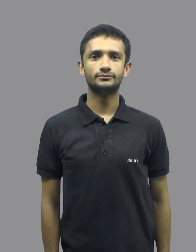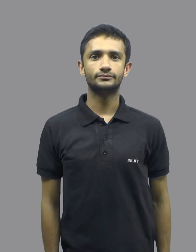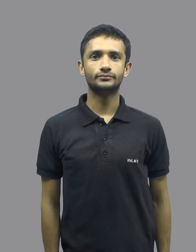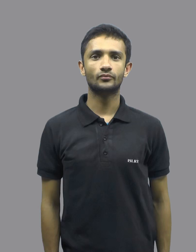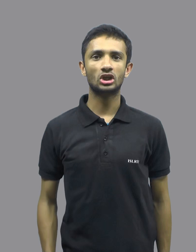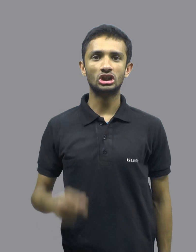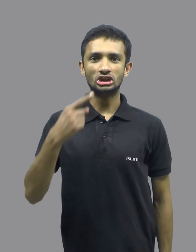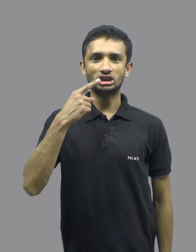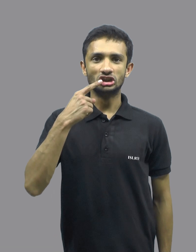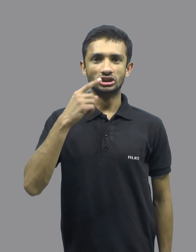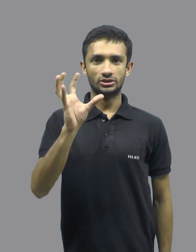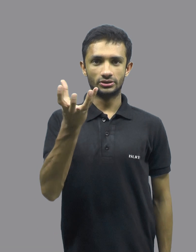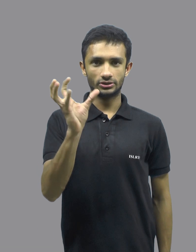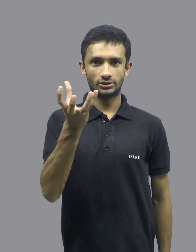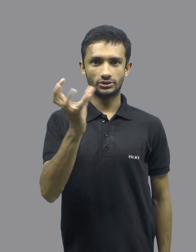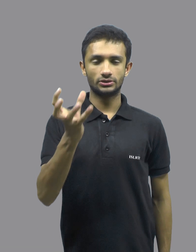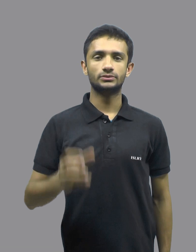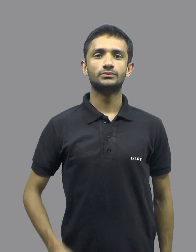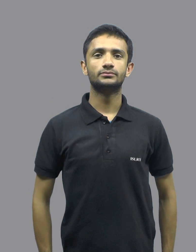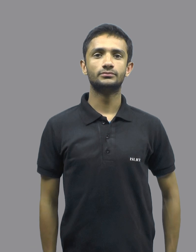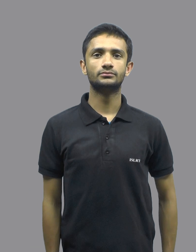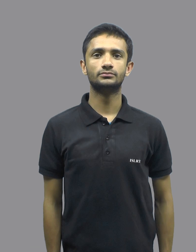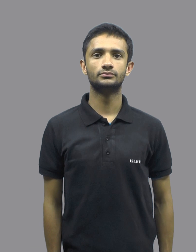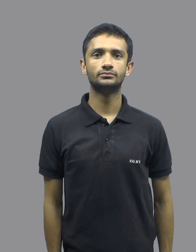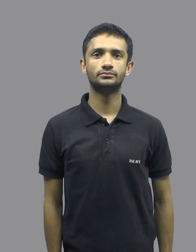Capsicum